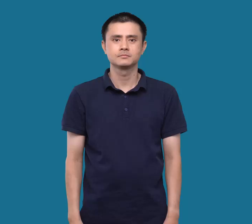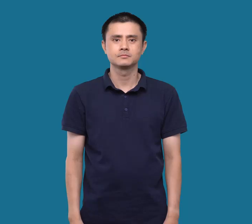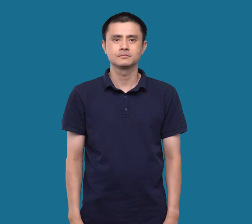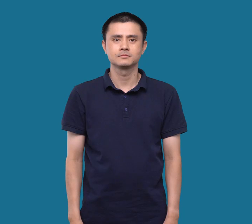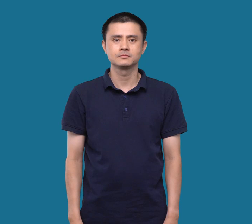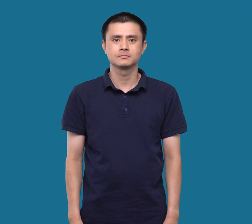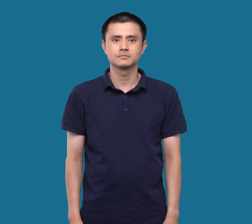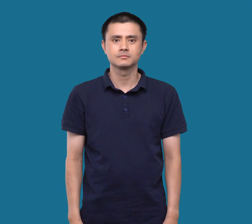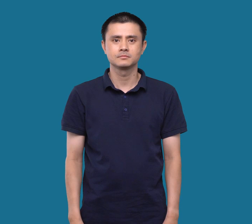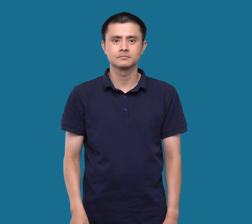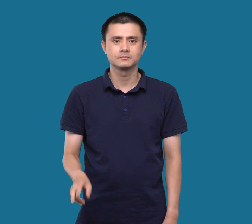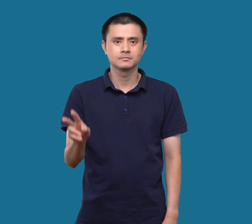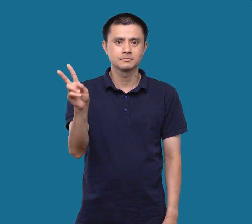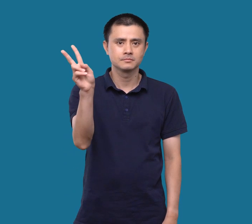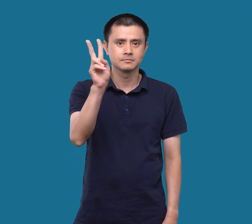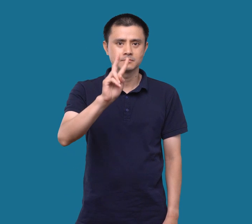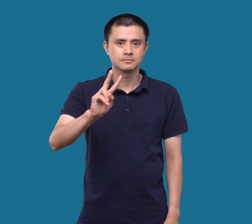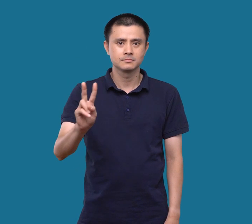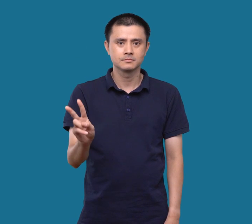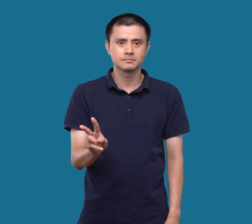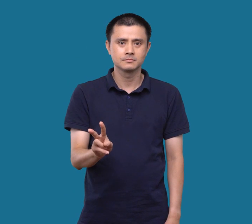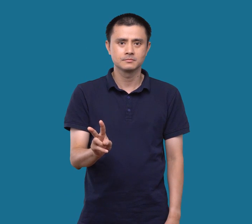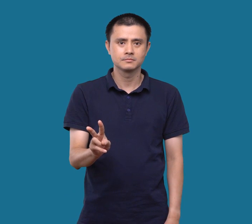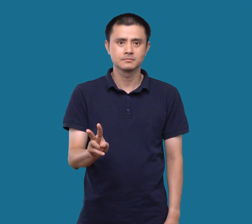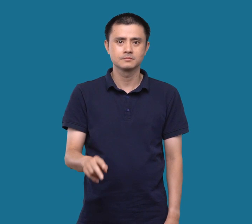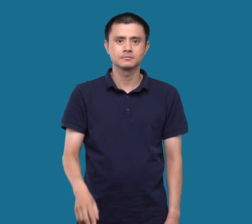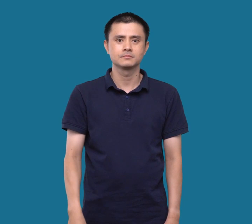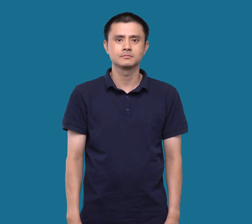nước Việt nam